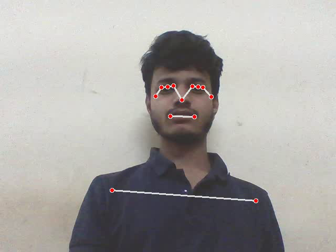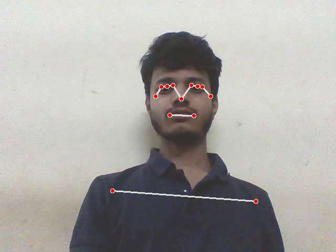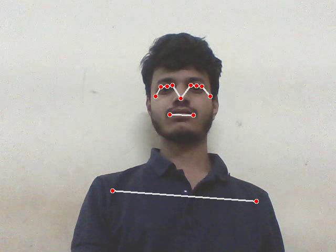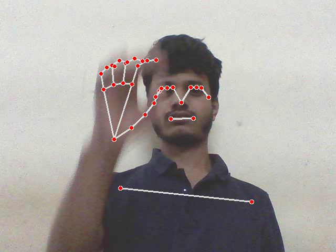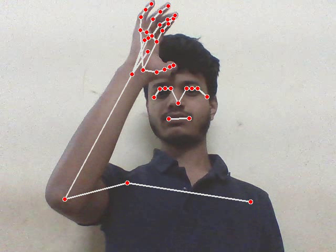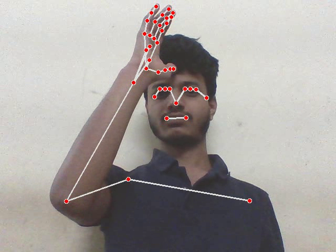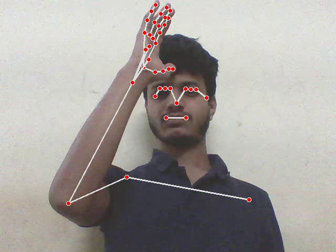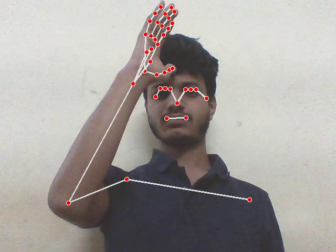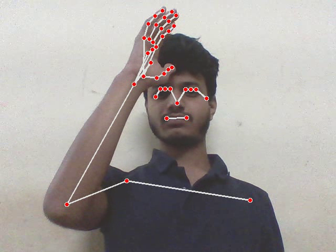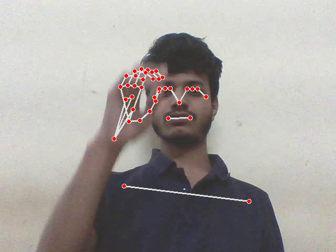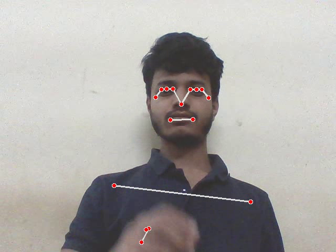father